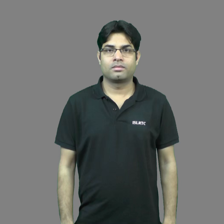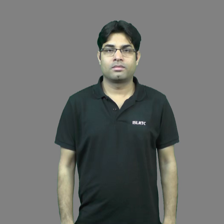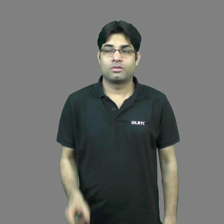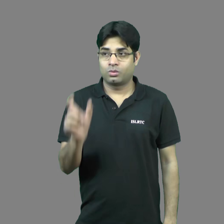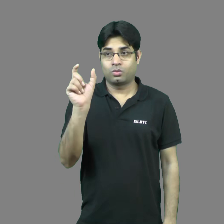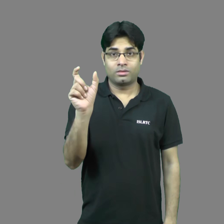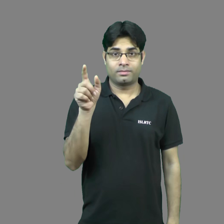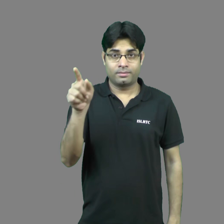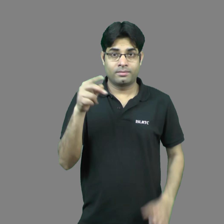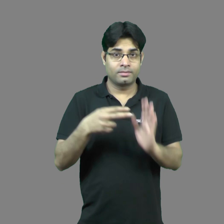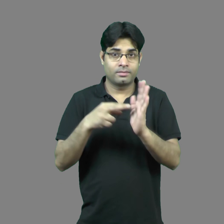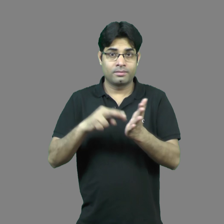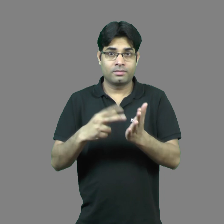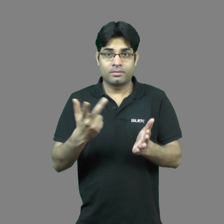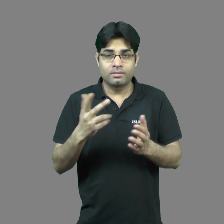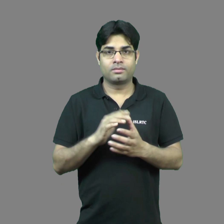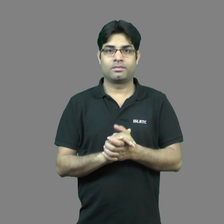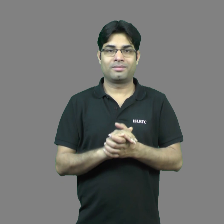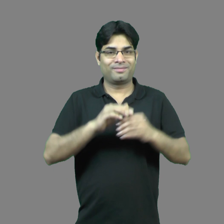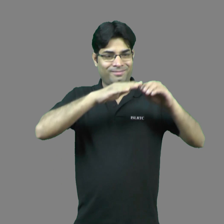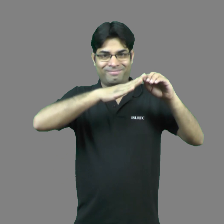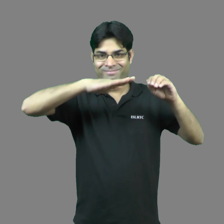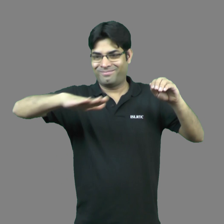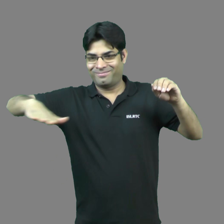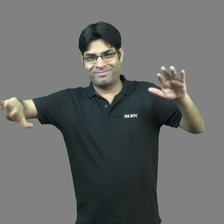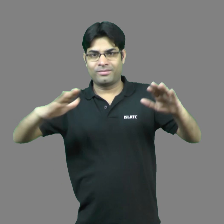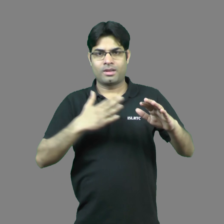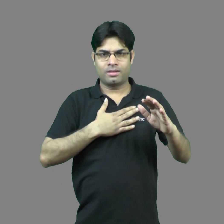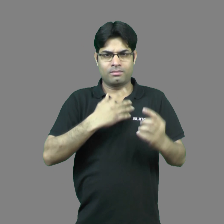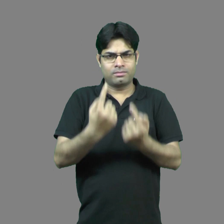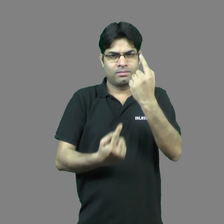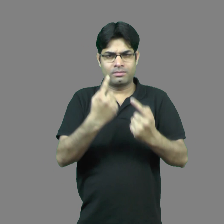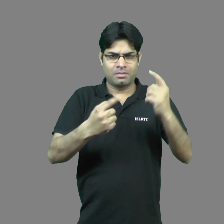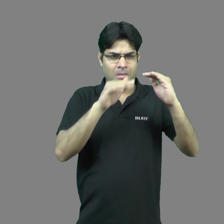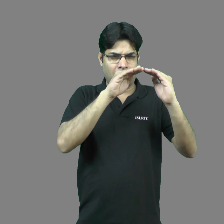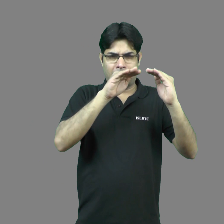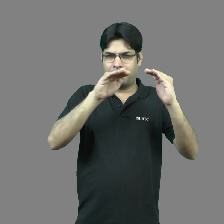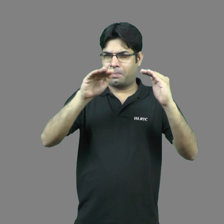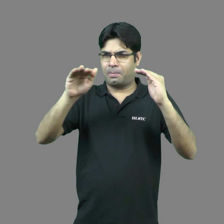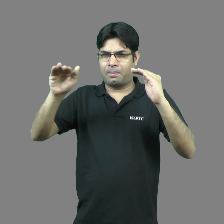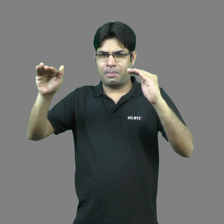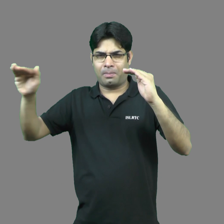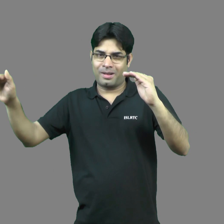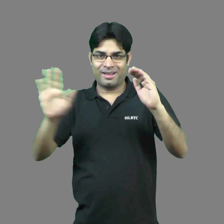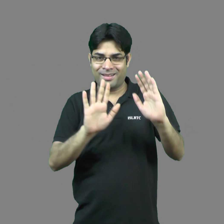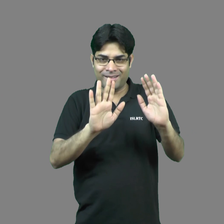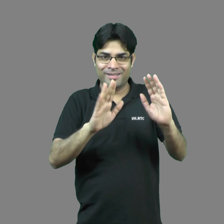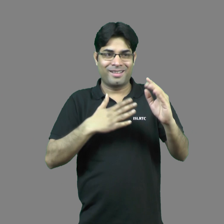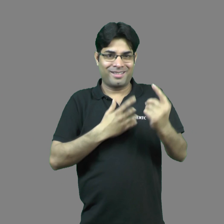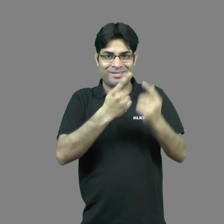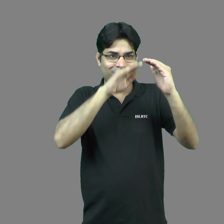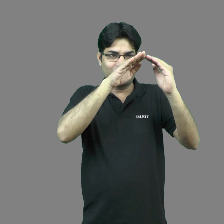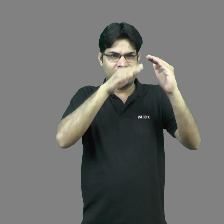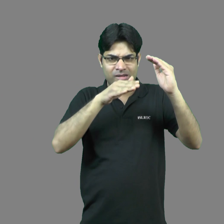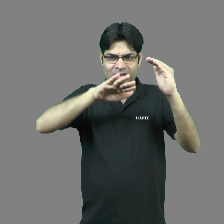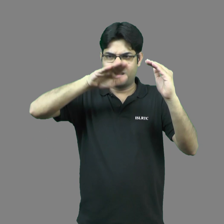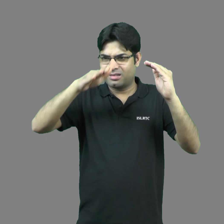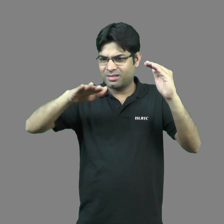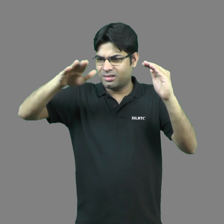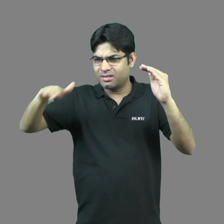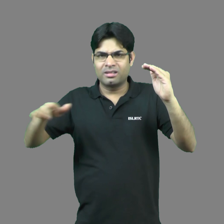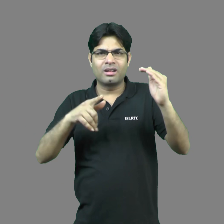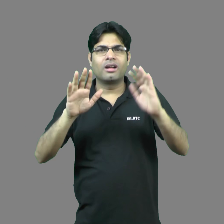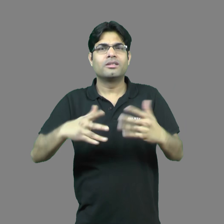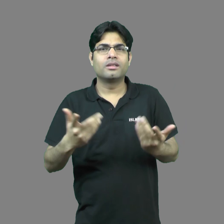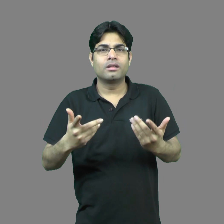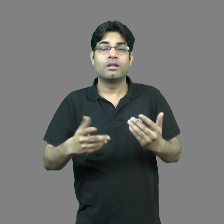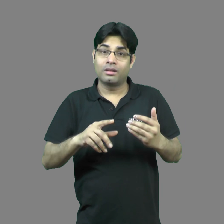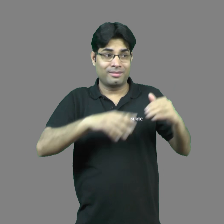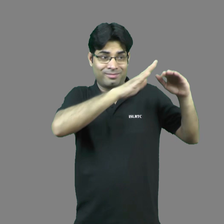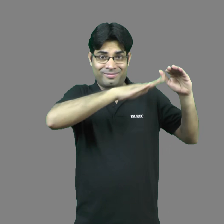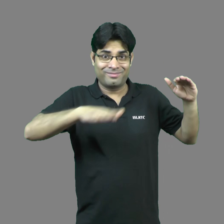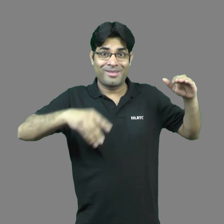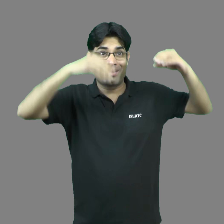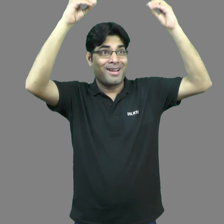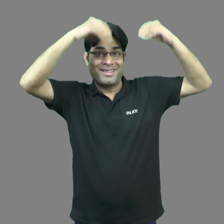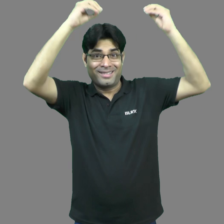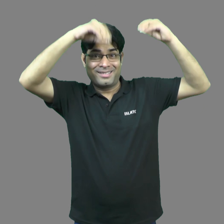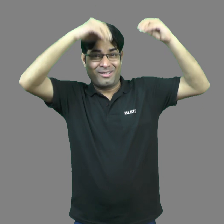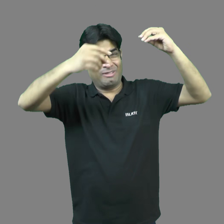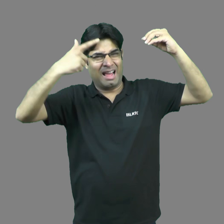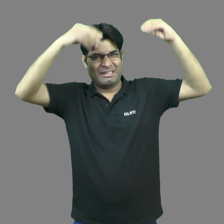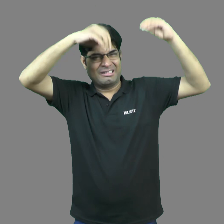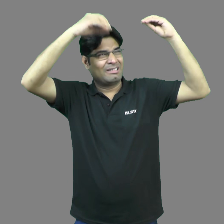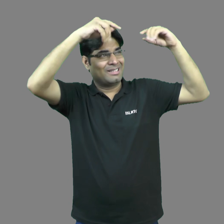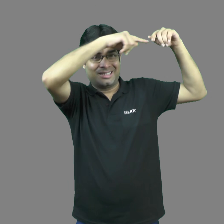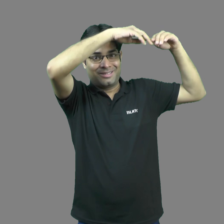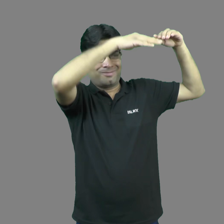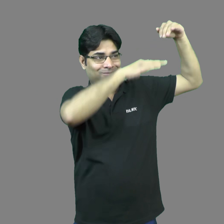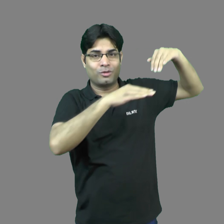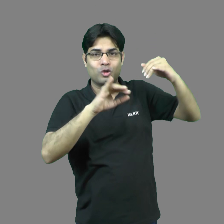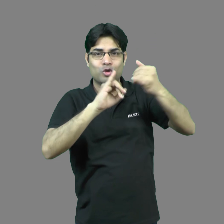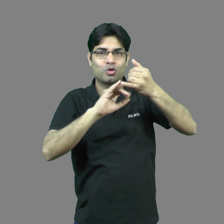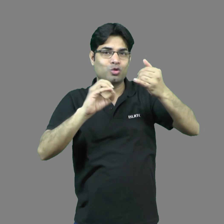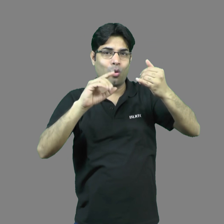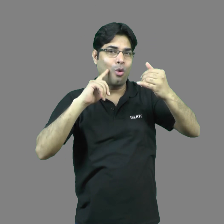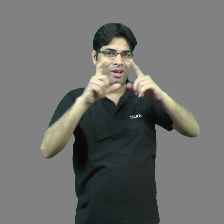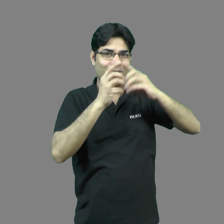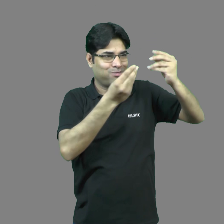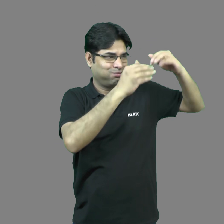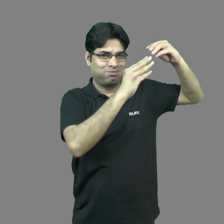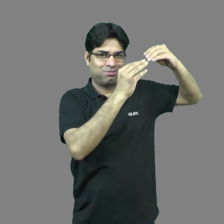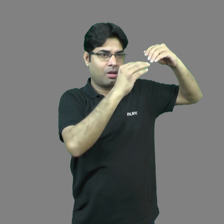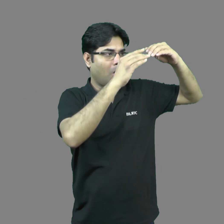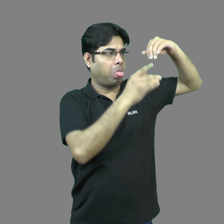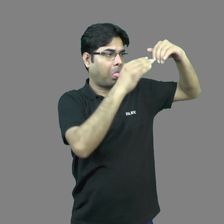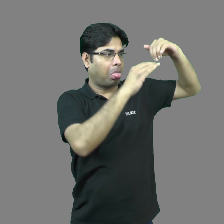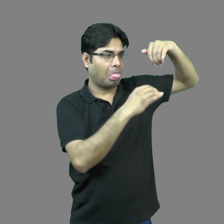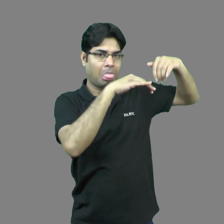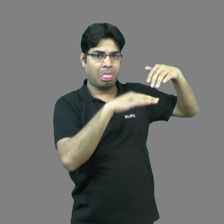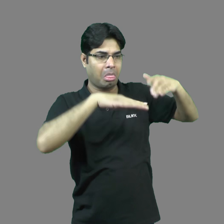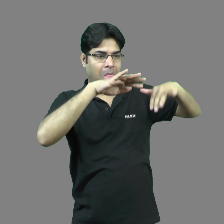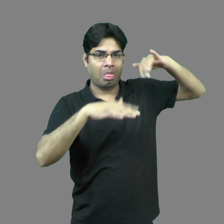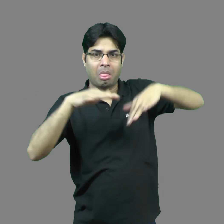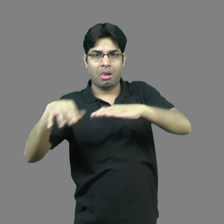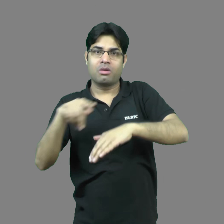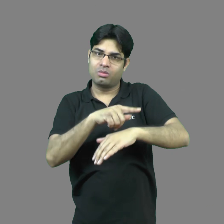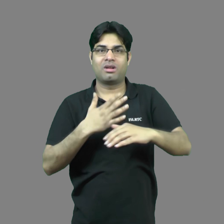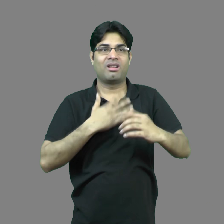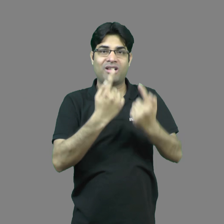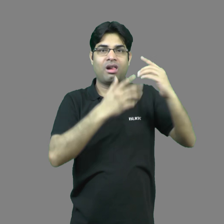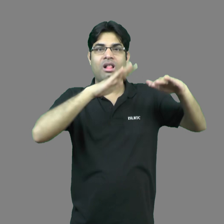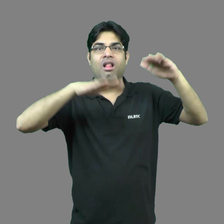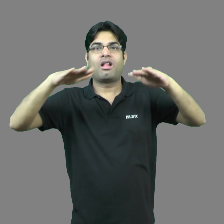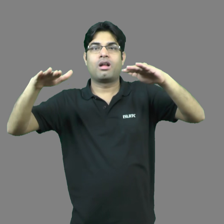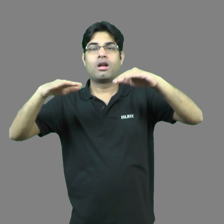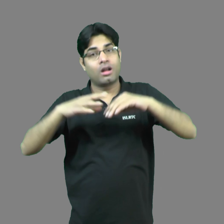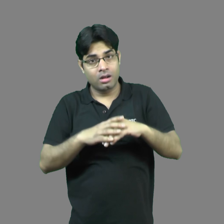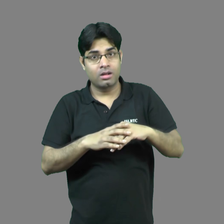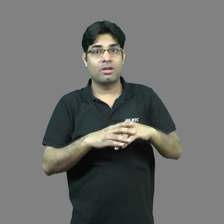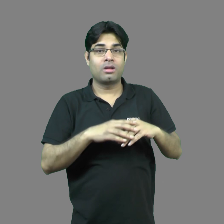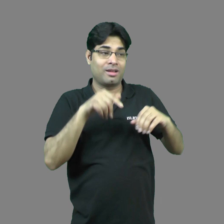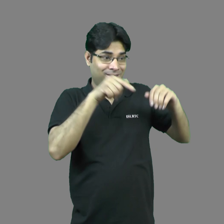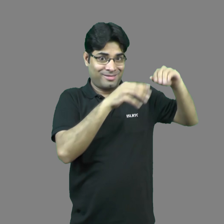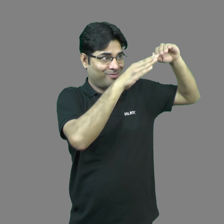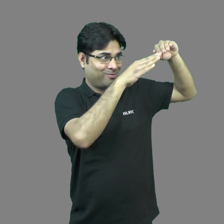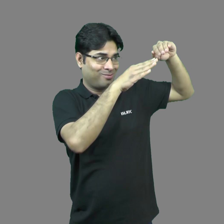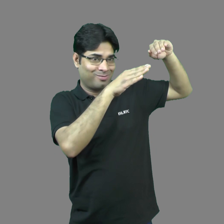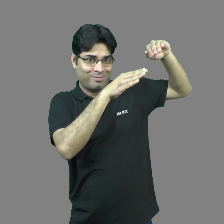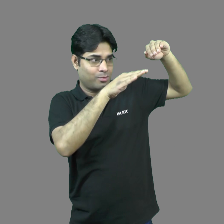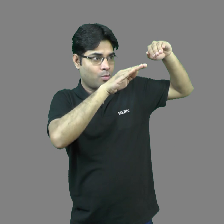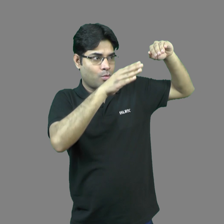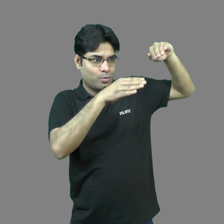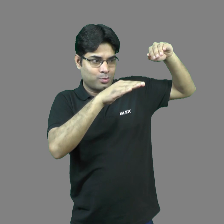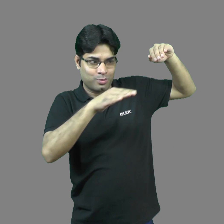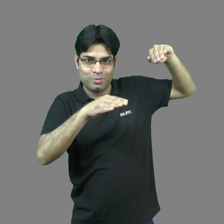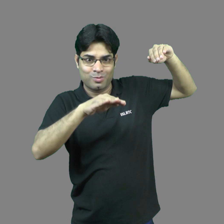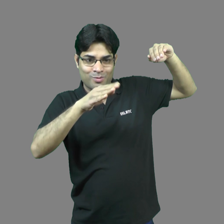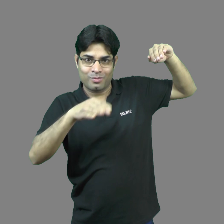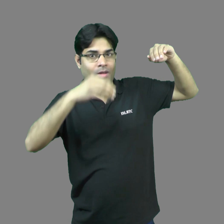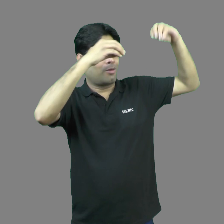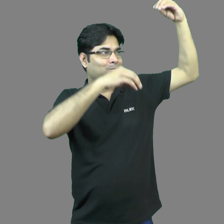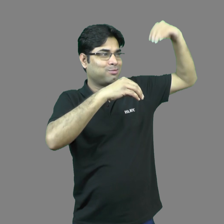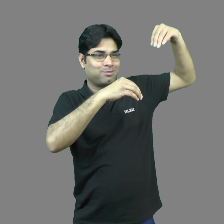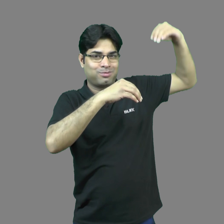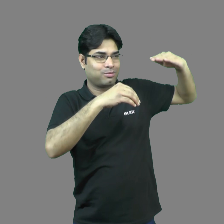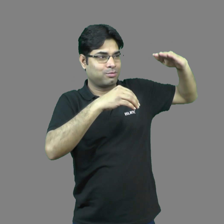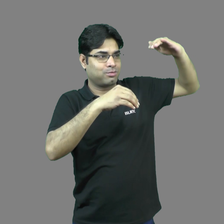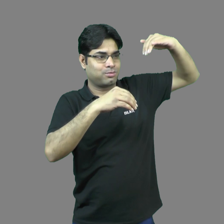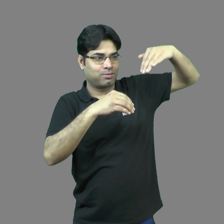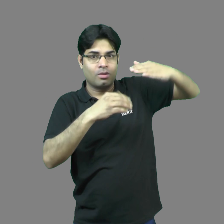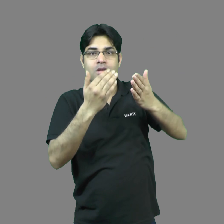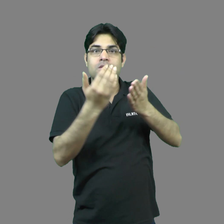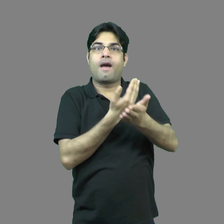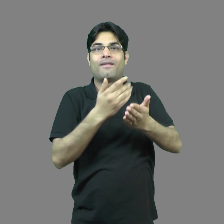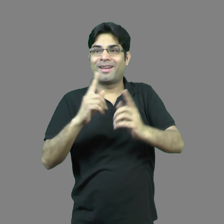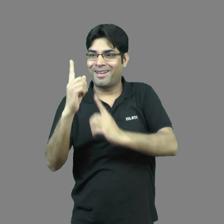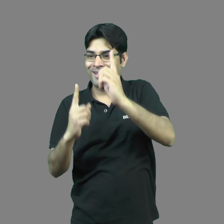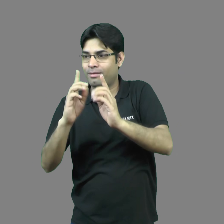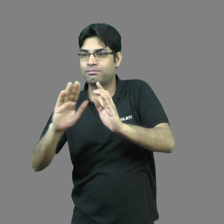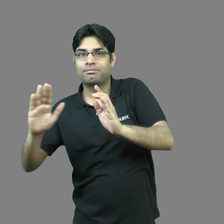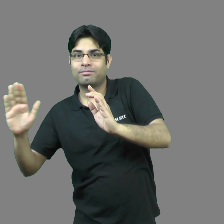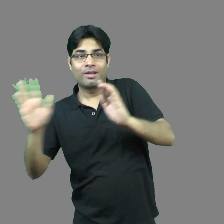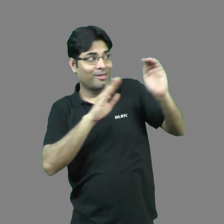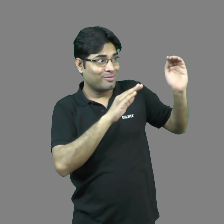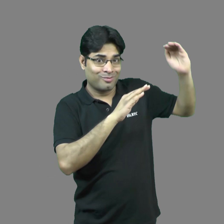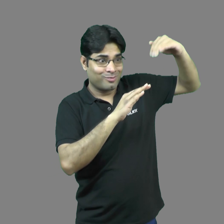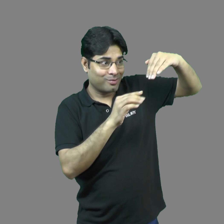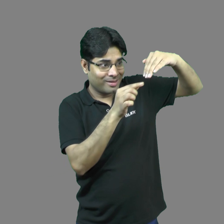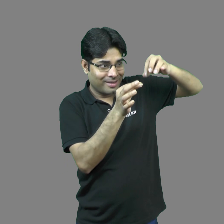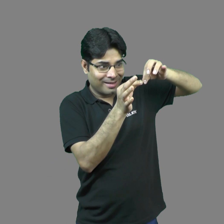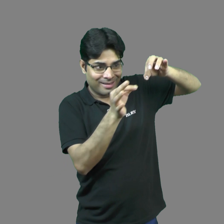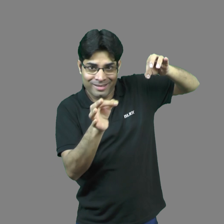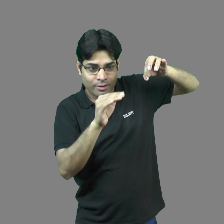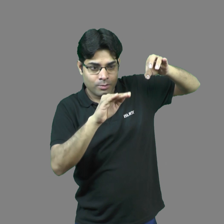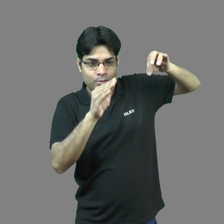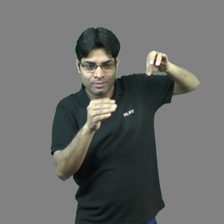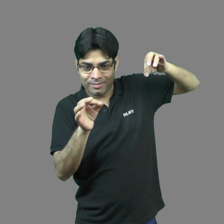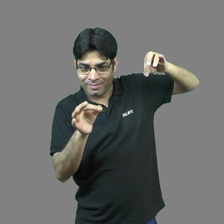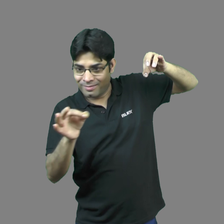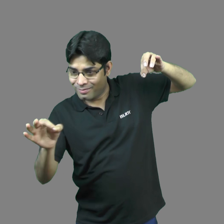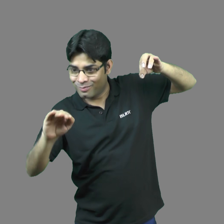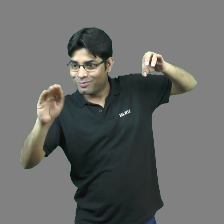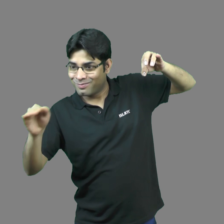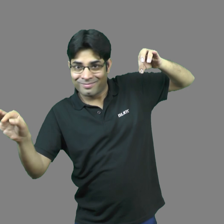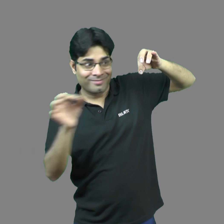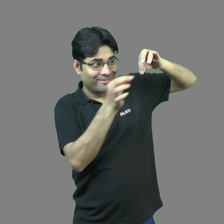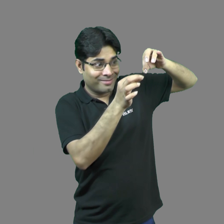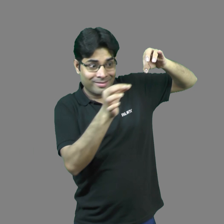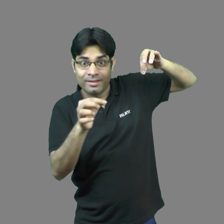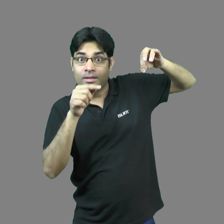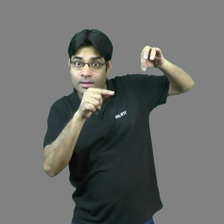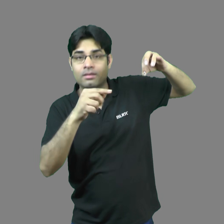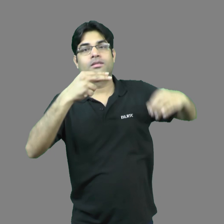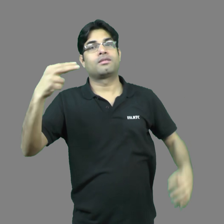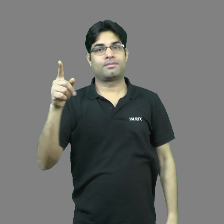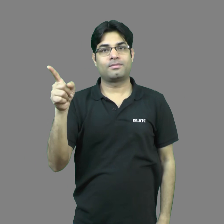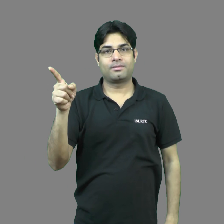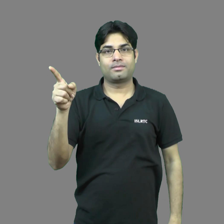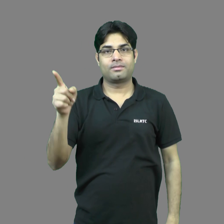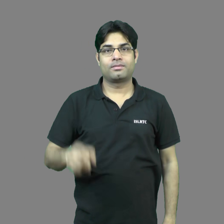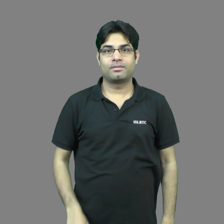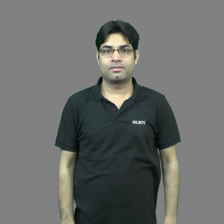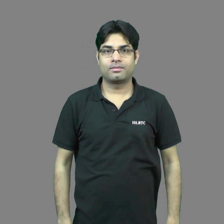Contour Line